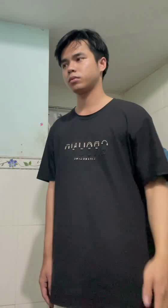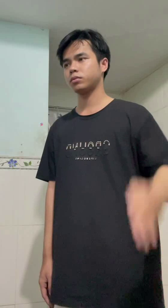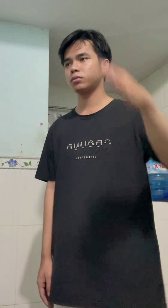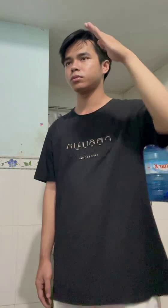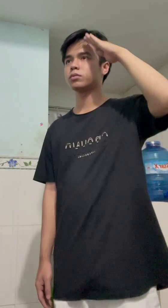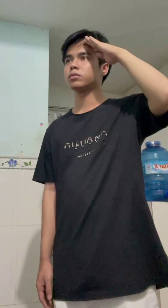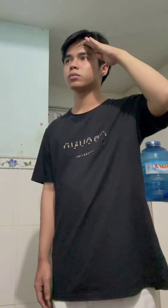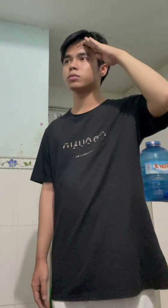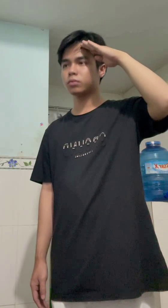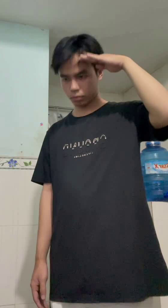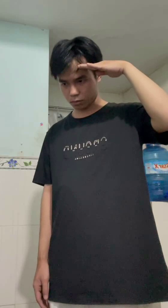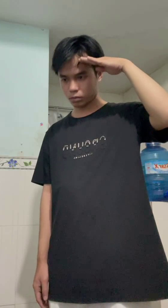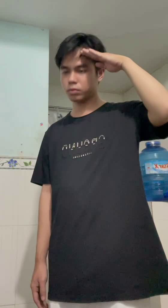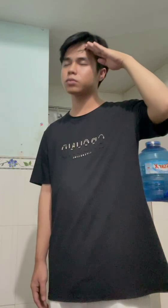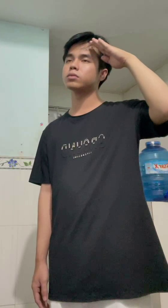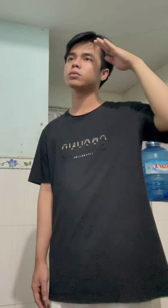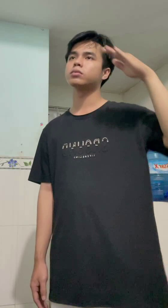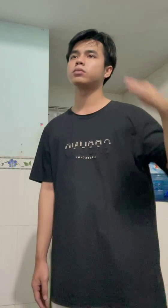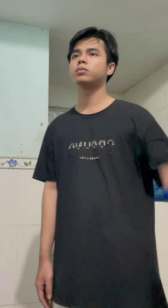biet